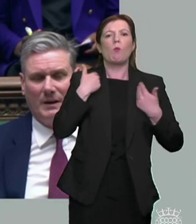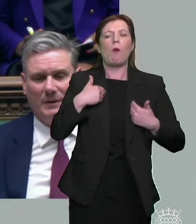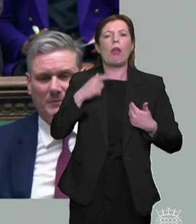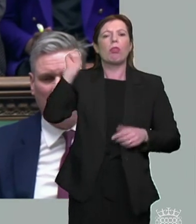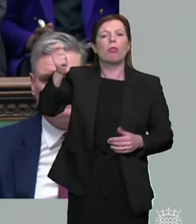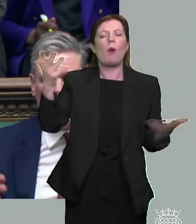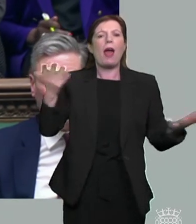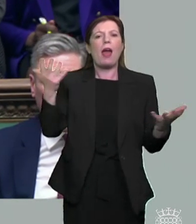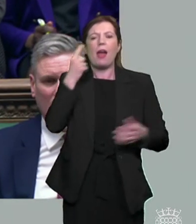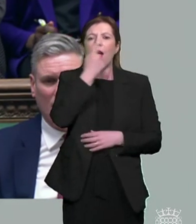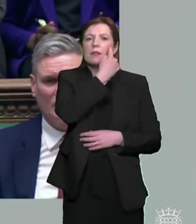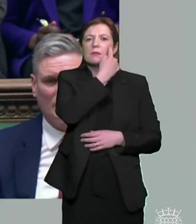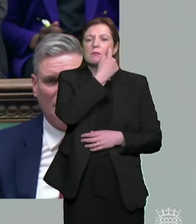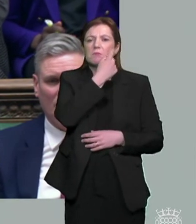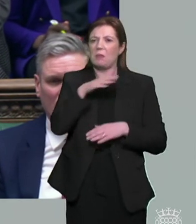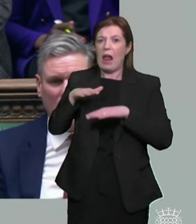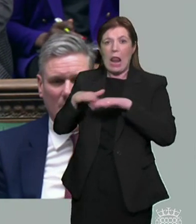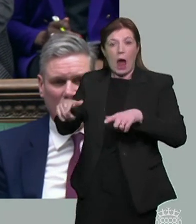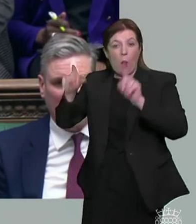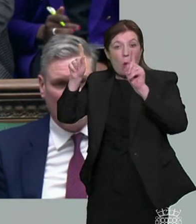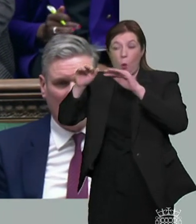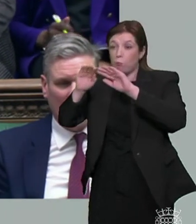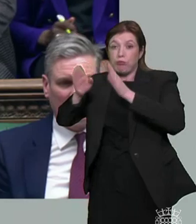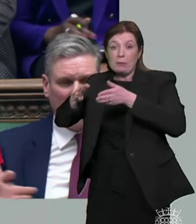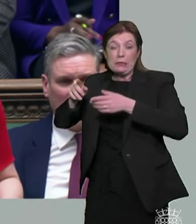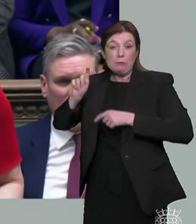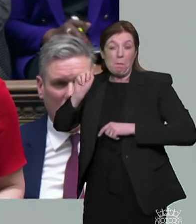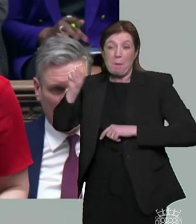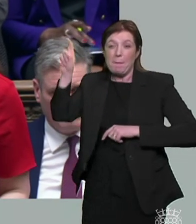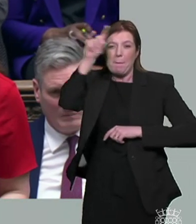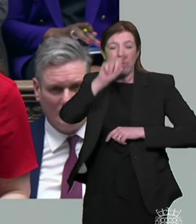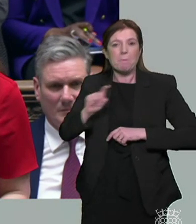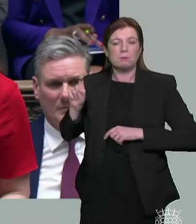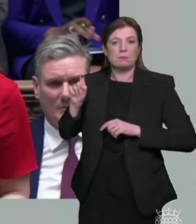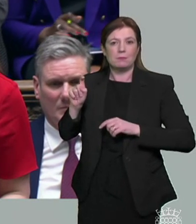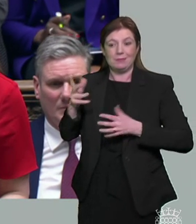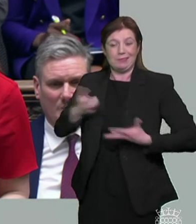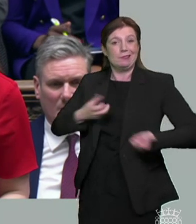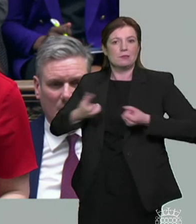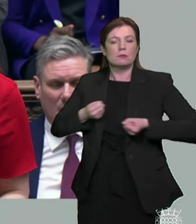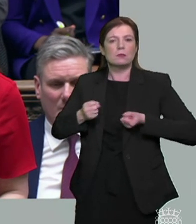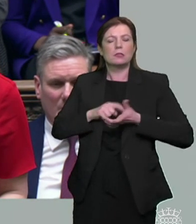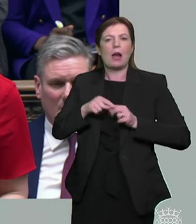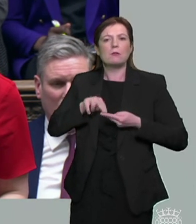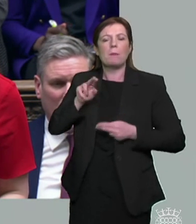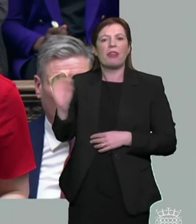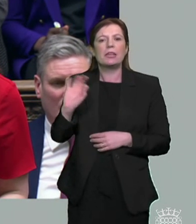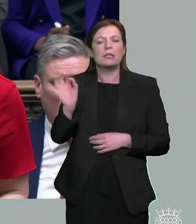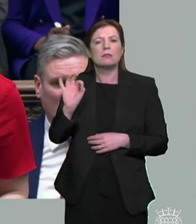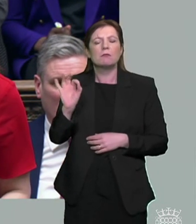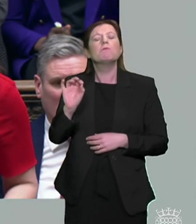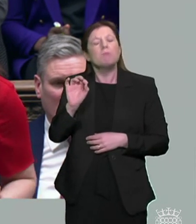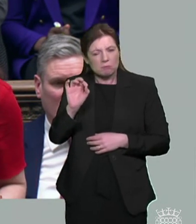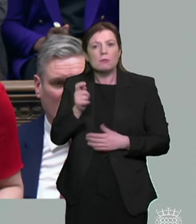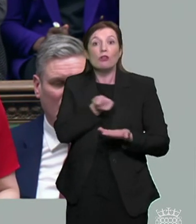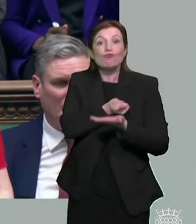A landlord with a large number of properties will not pay a penny more in taxes, but their tenants will.